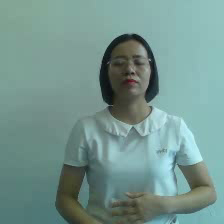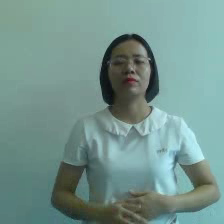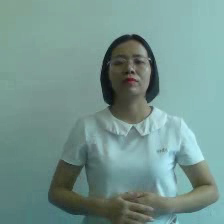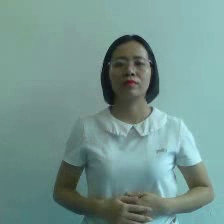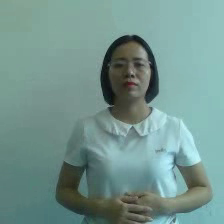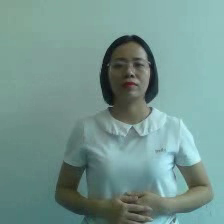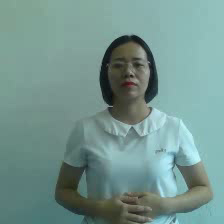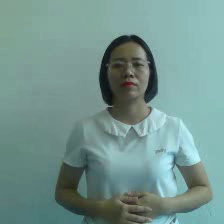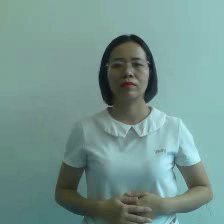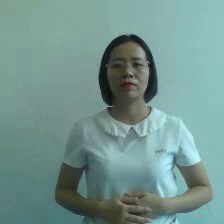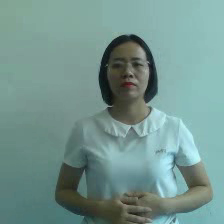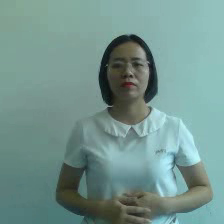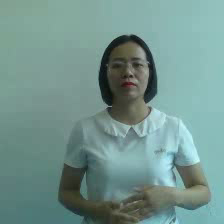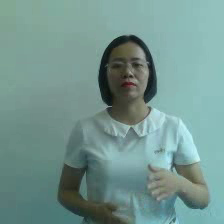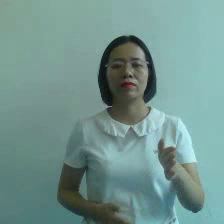Rẽ trái